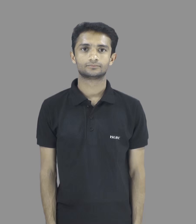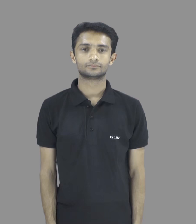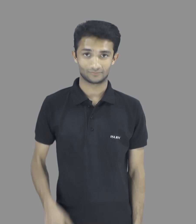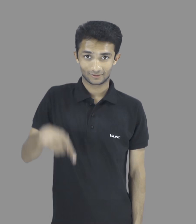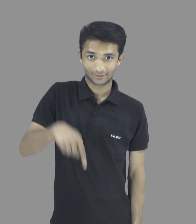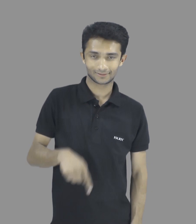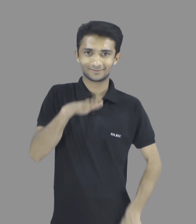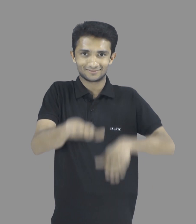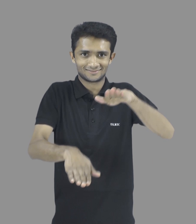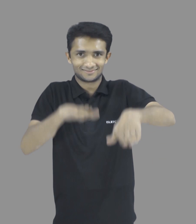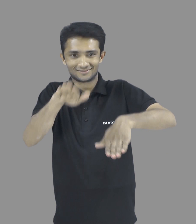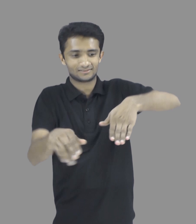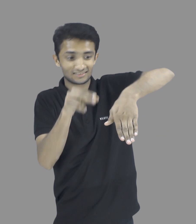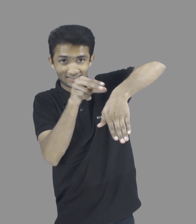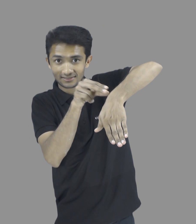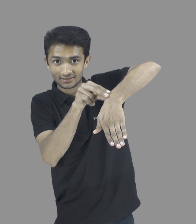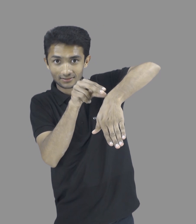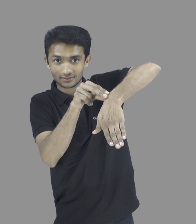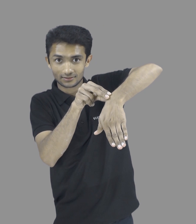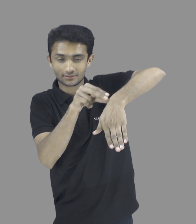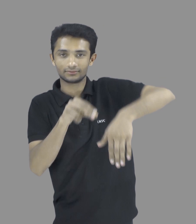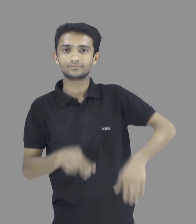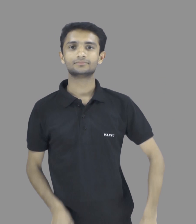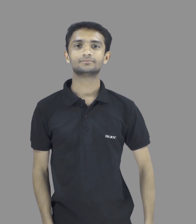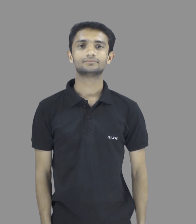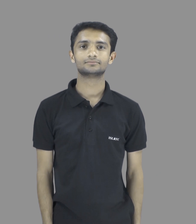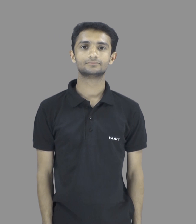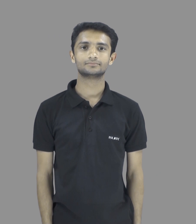Ankle